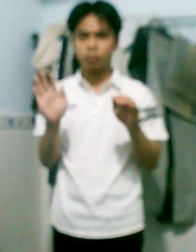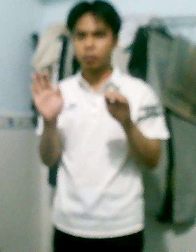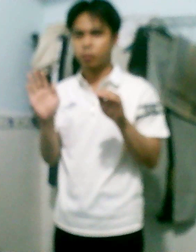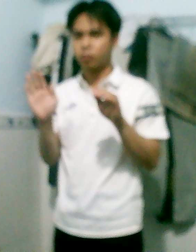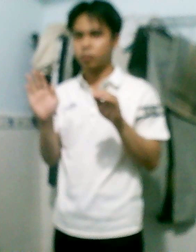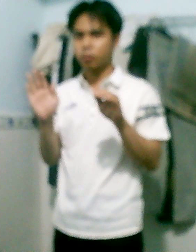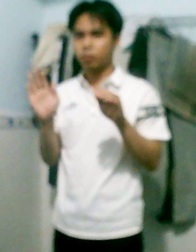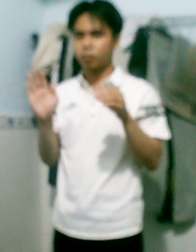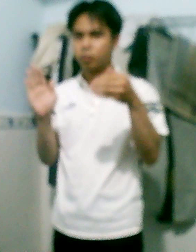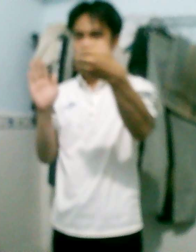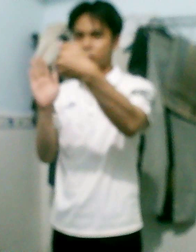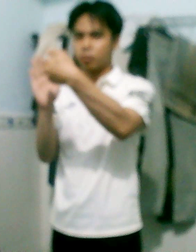gioi thieu